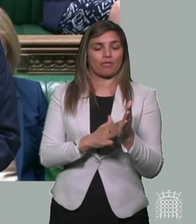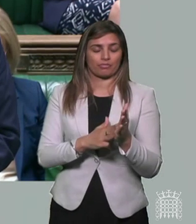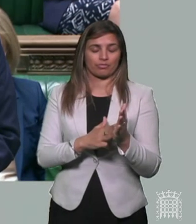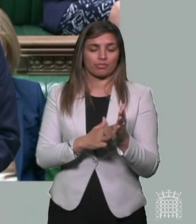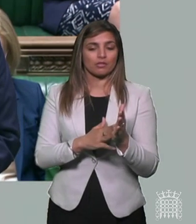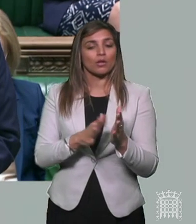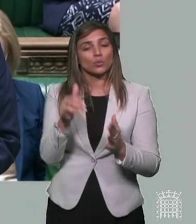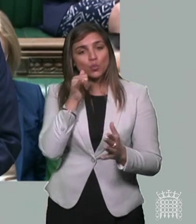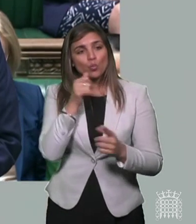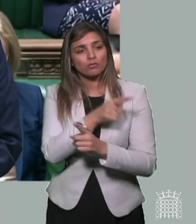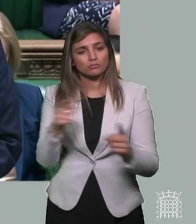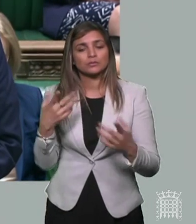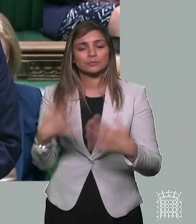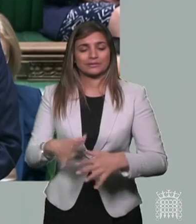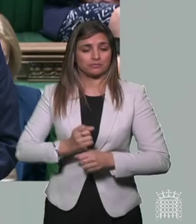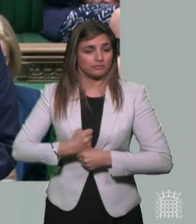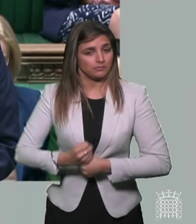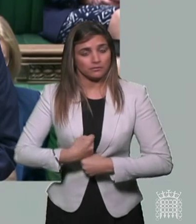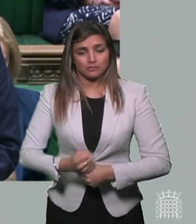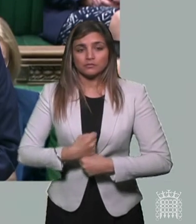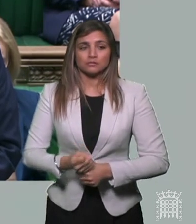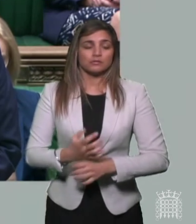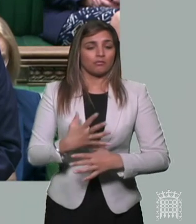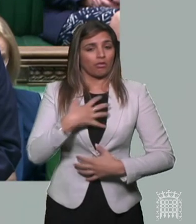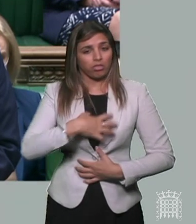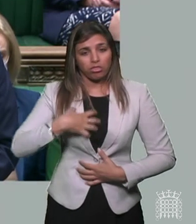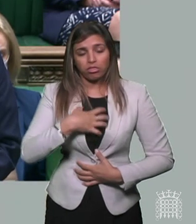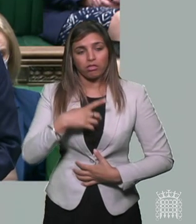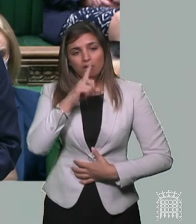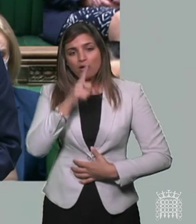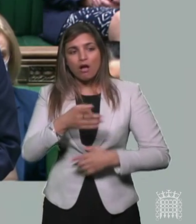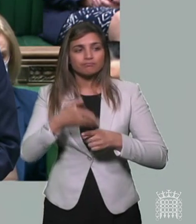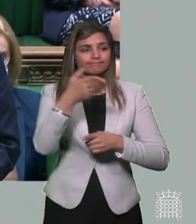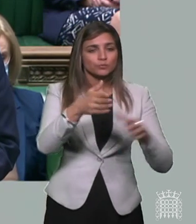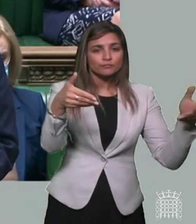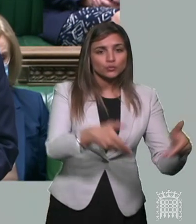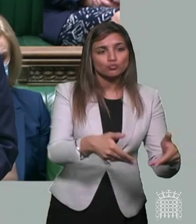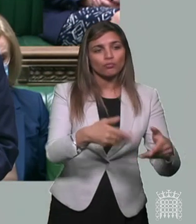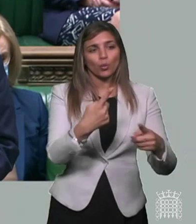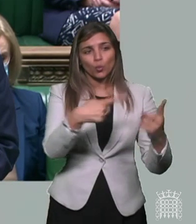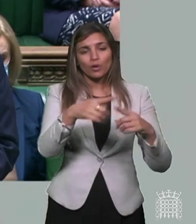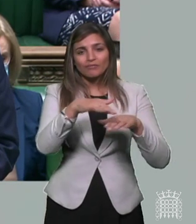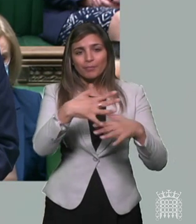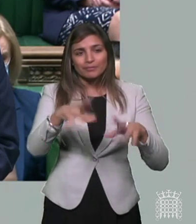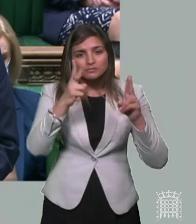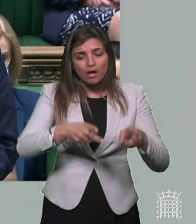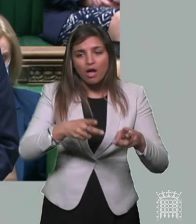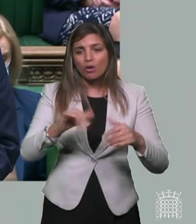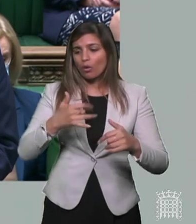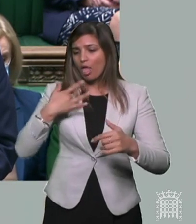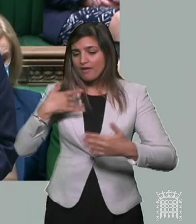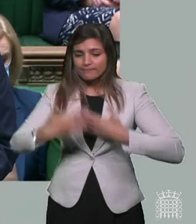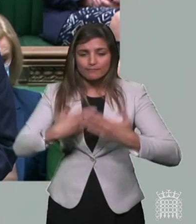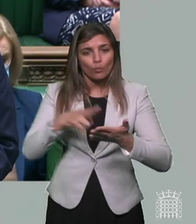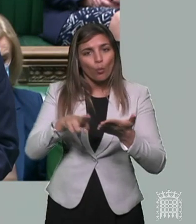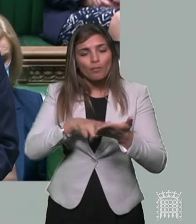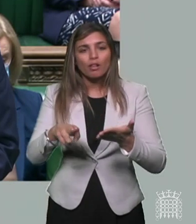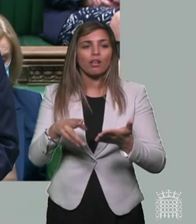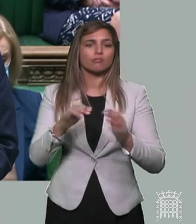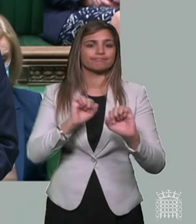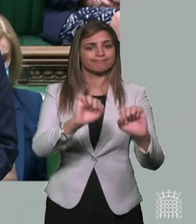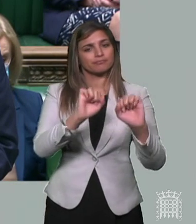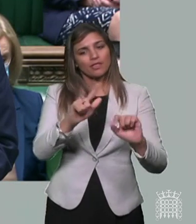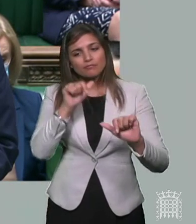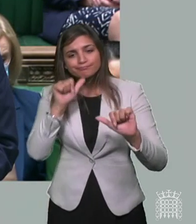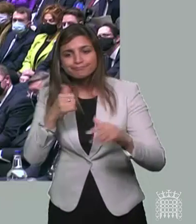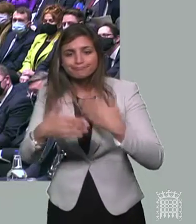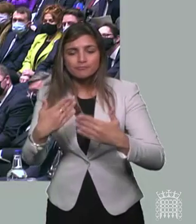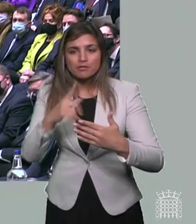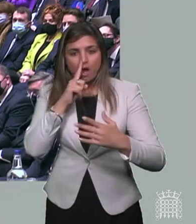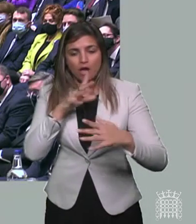I know the anguish that they have been through, unable to mourn their relatives and unable to live their lives as they want or to do the things they love.